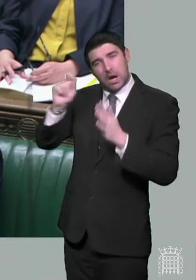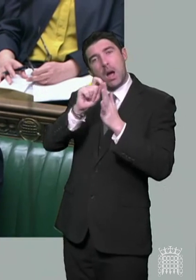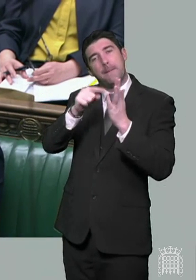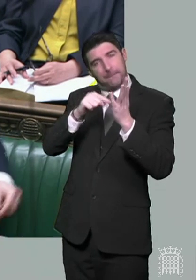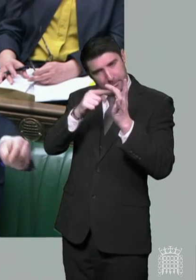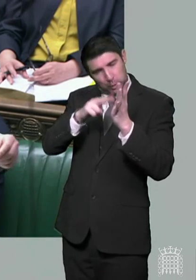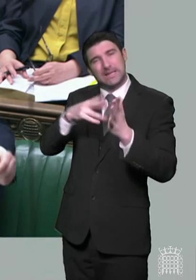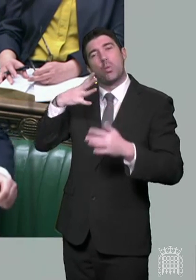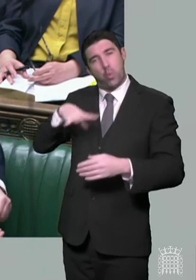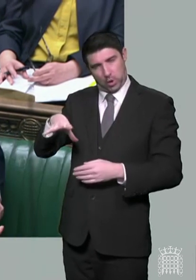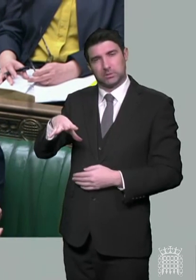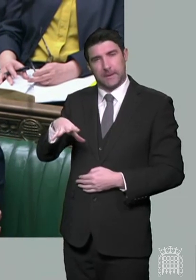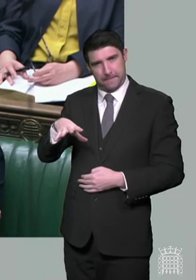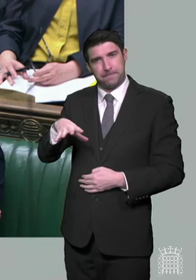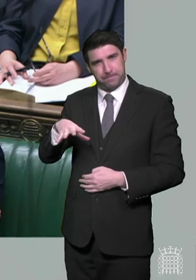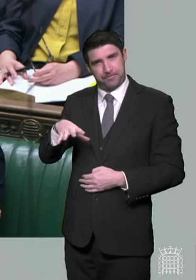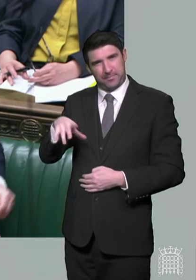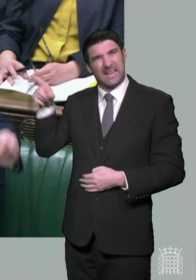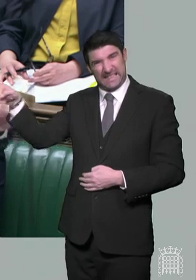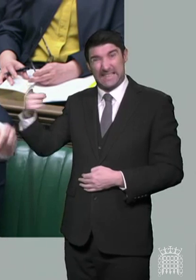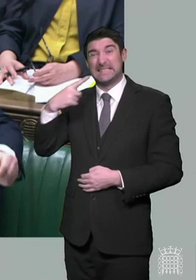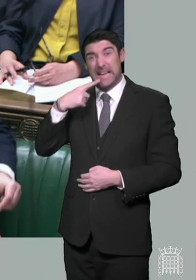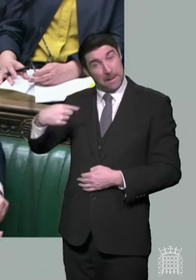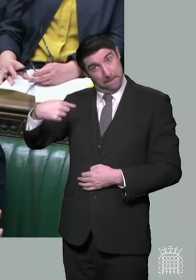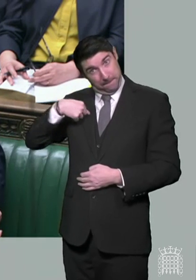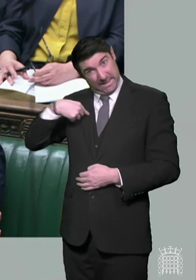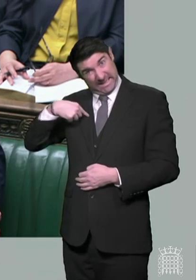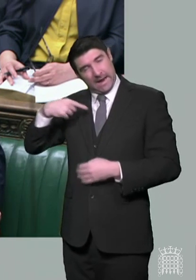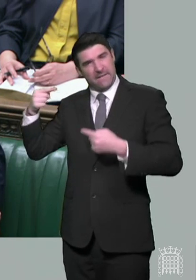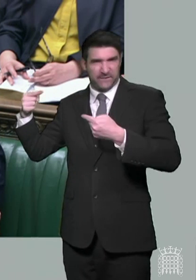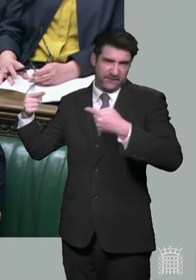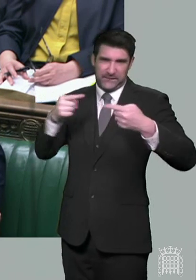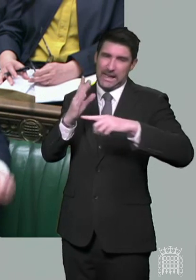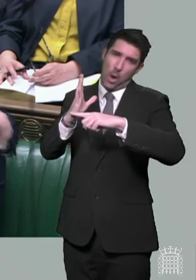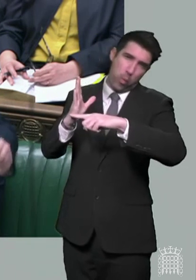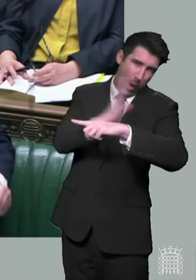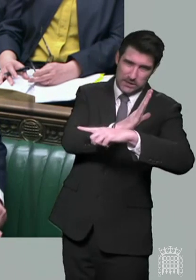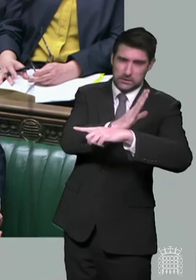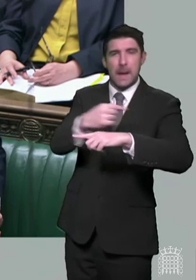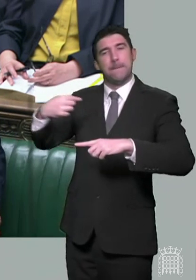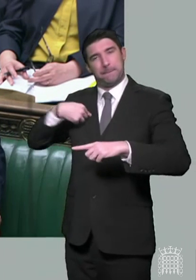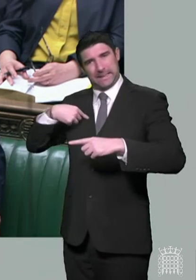He says that this is about him versus the west and him versus NATO.